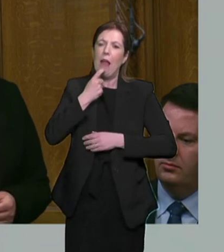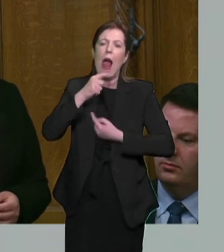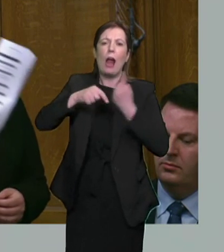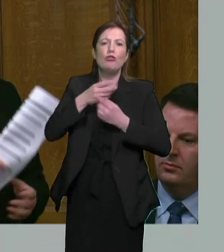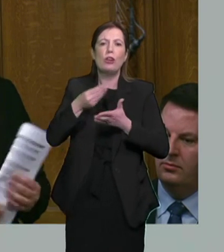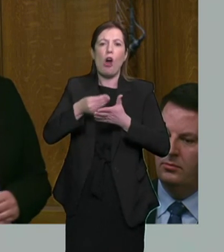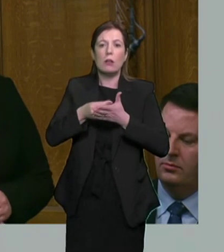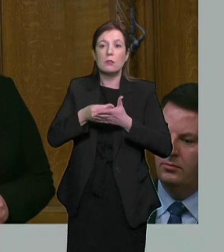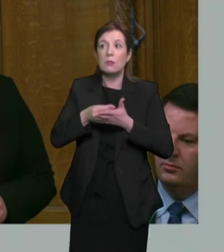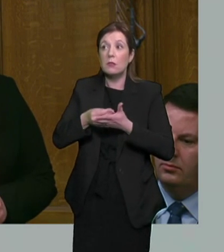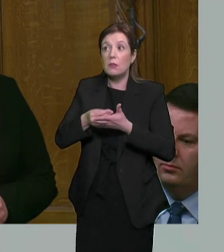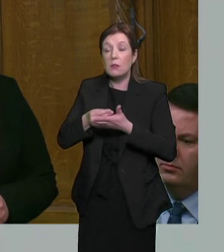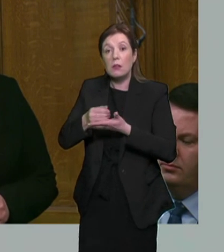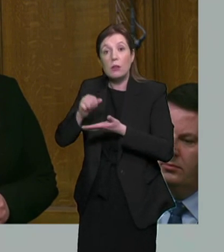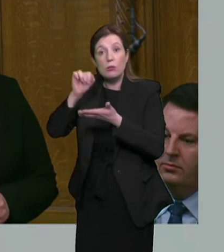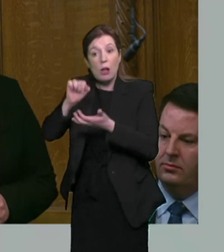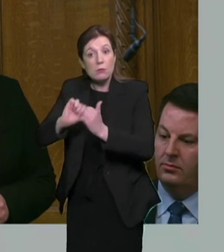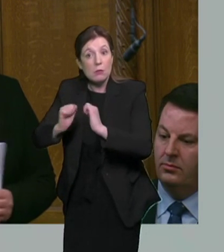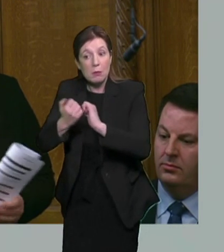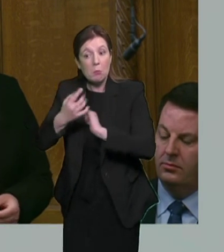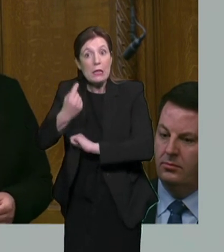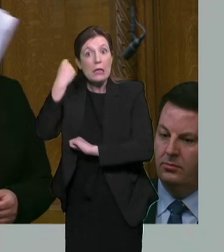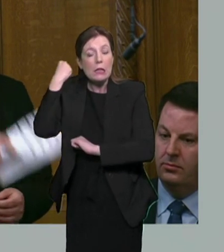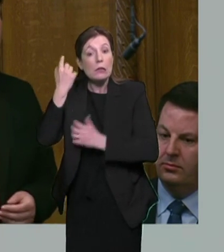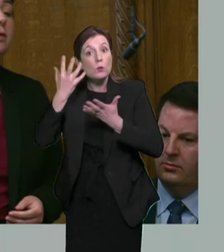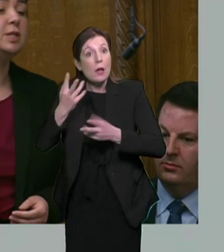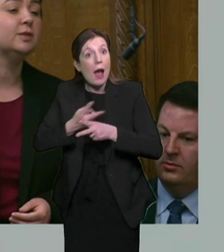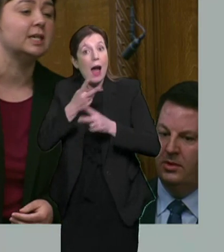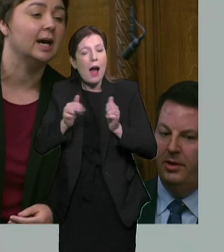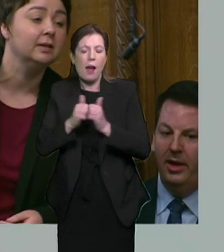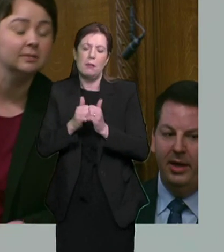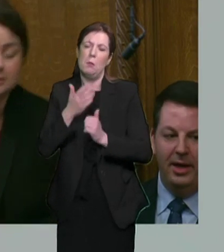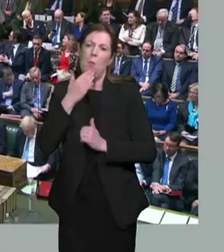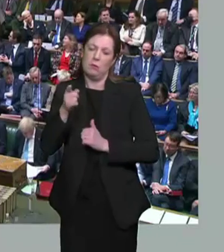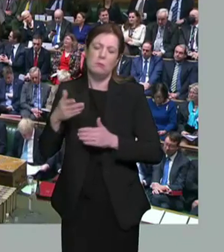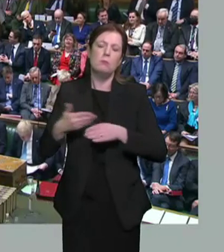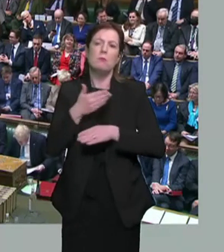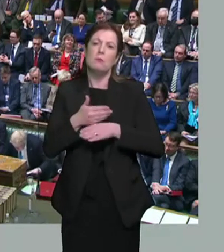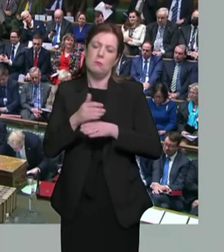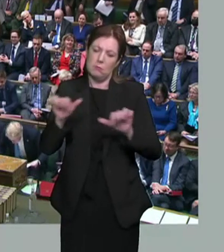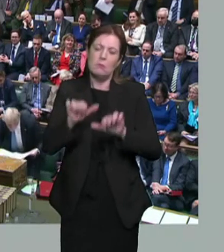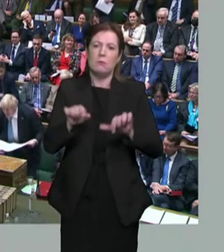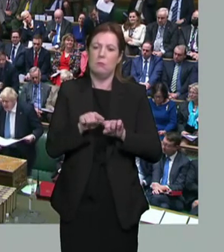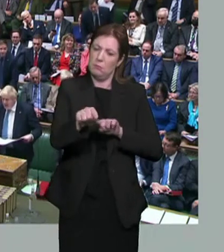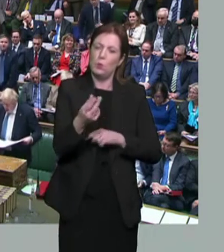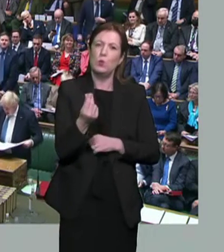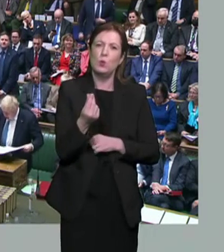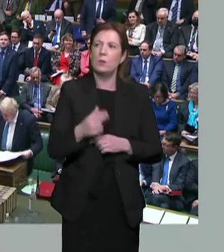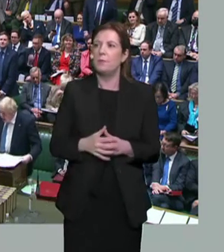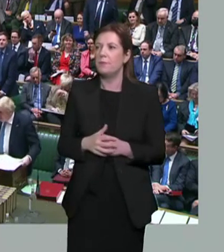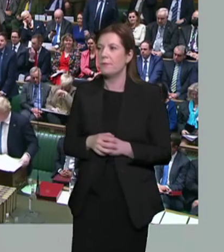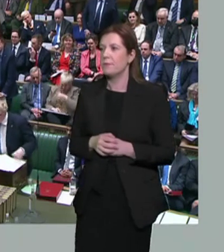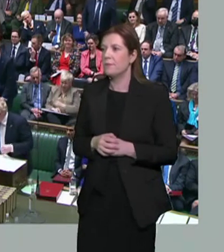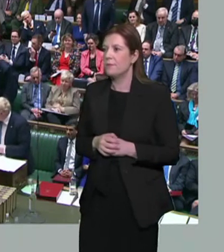If the Chancellor is not able to make good on that commitment today, will he ensure that he does so as soon as he can?